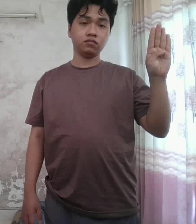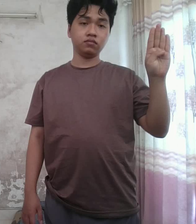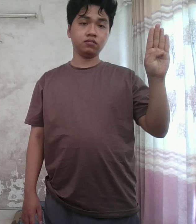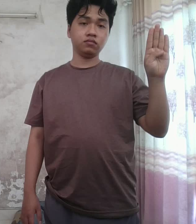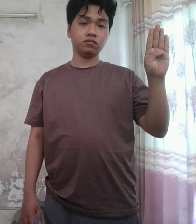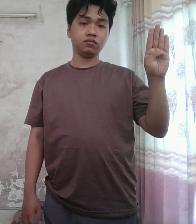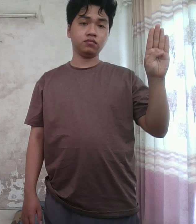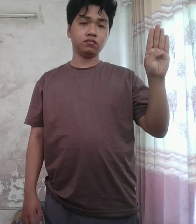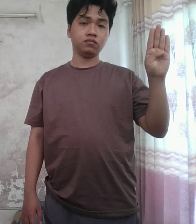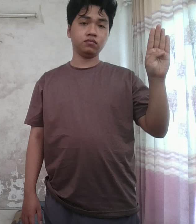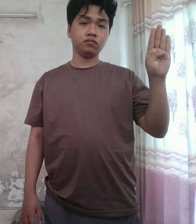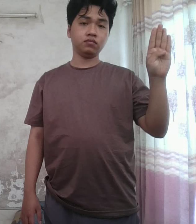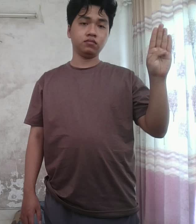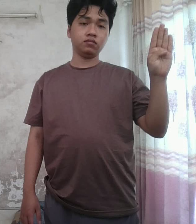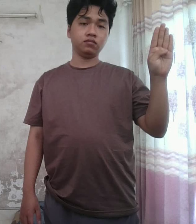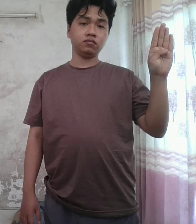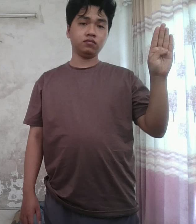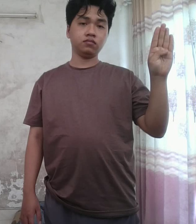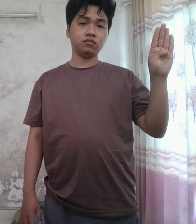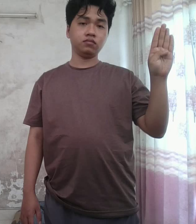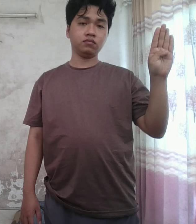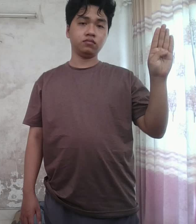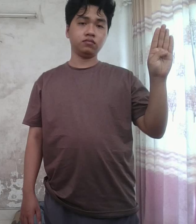b